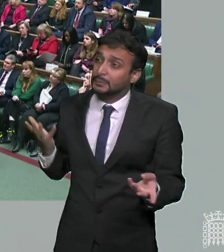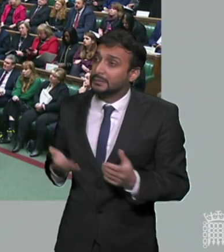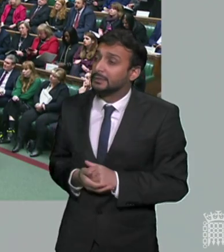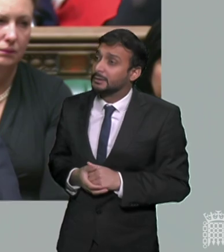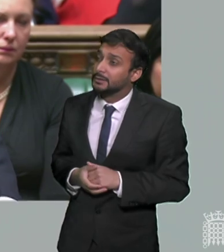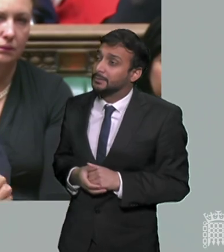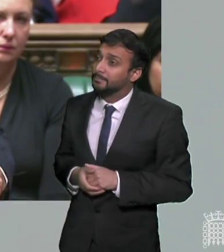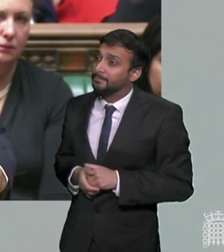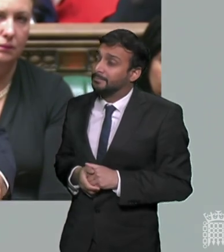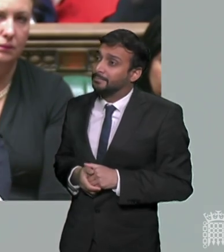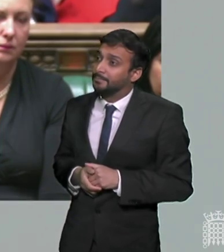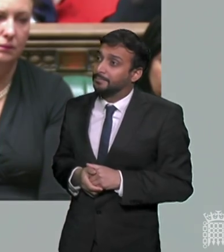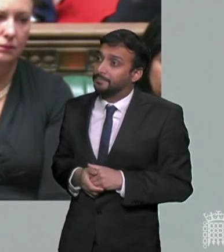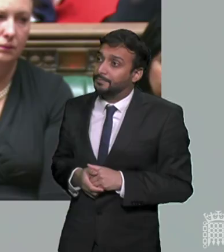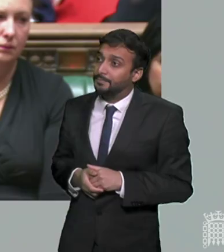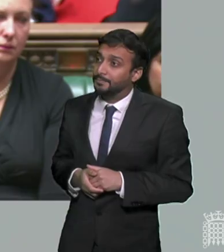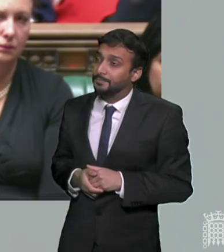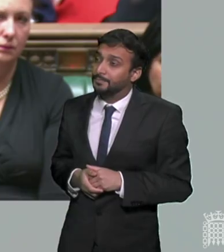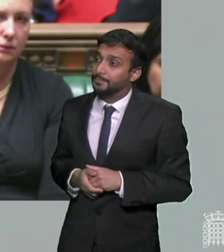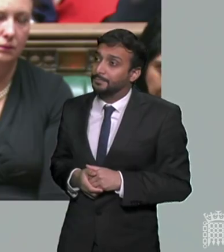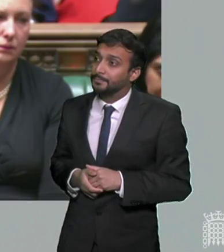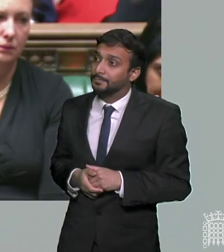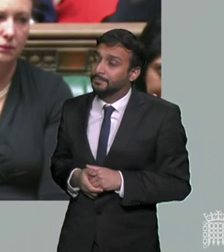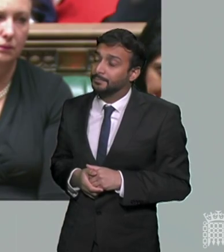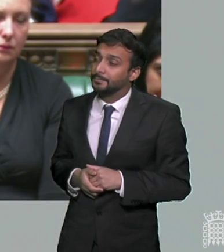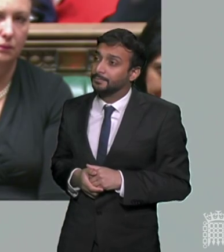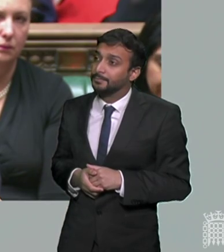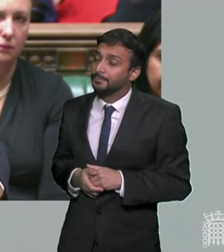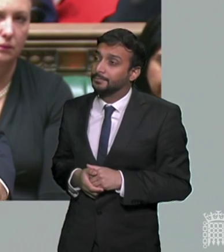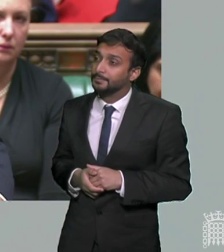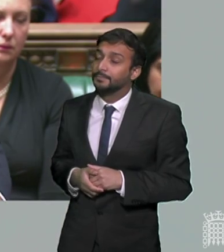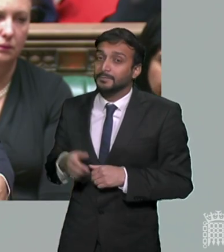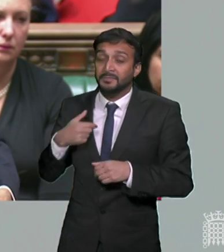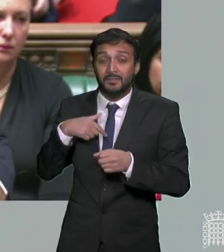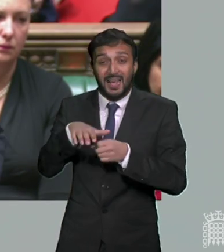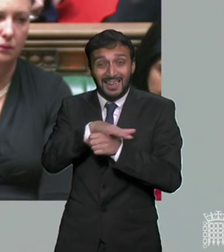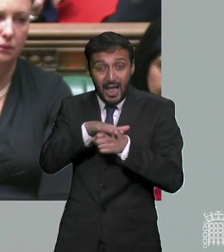What we are doing is significantly increasing the number of caseworkers.